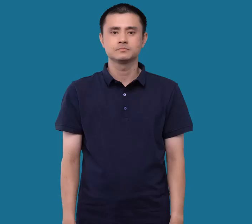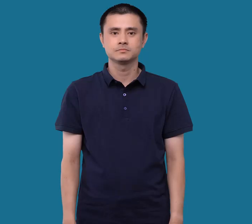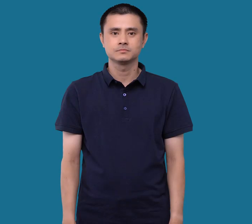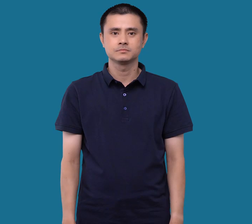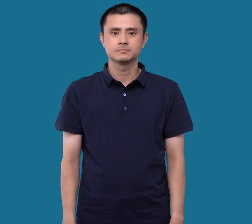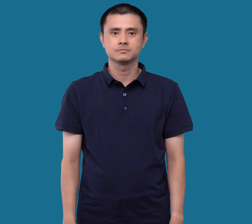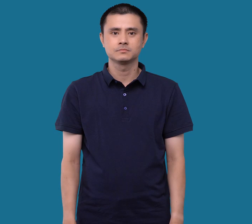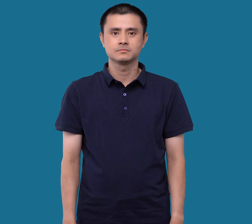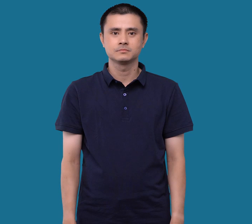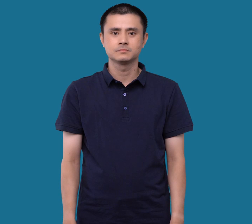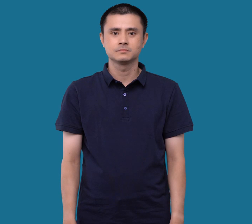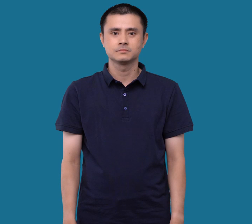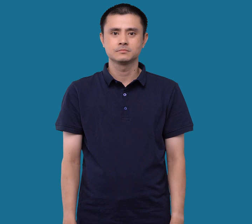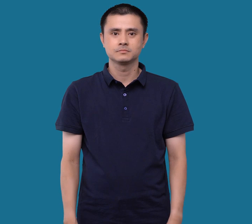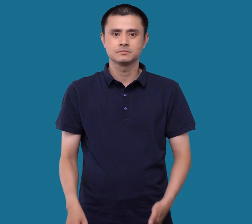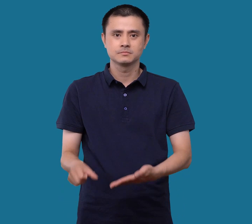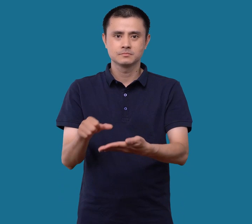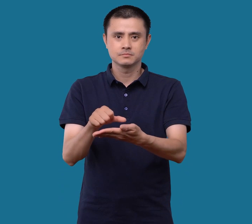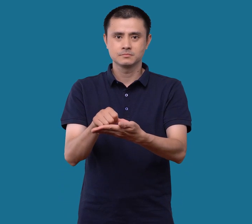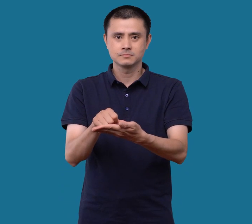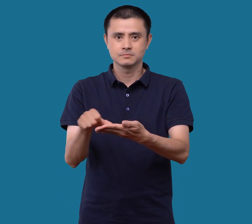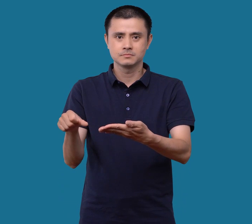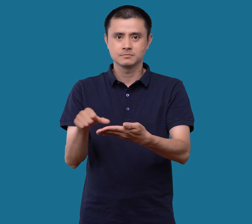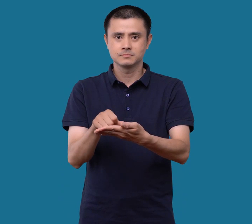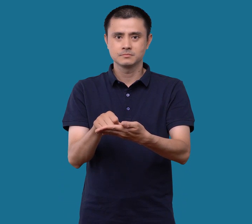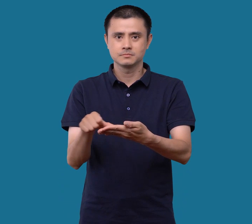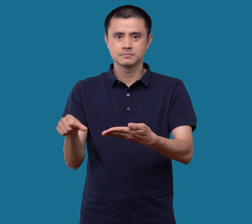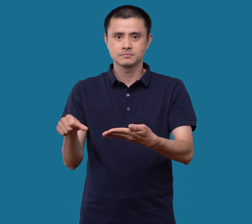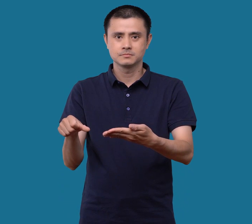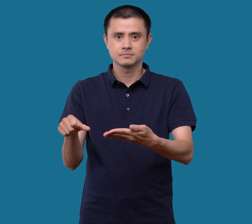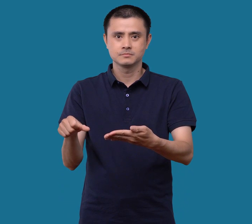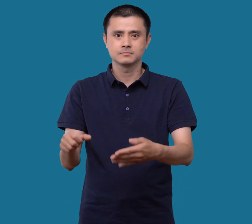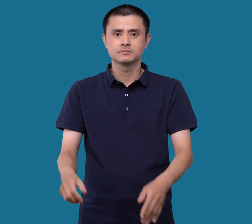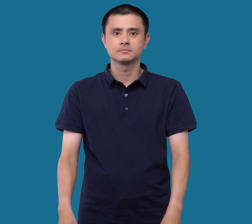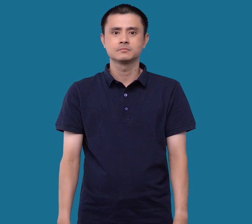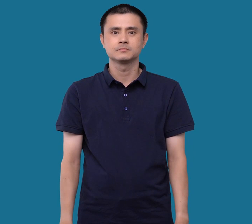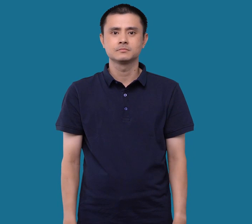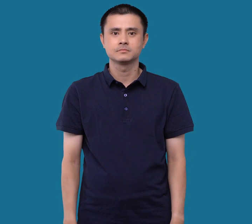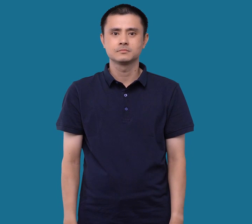bút dạ